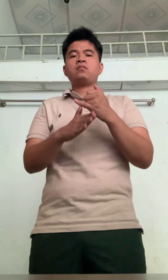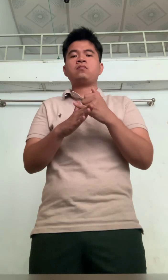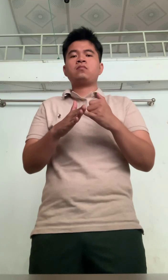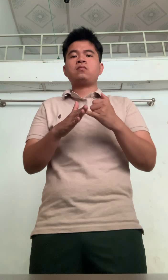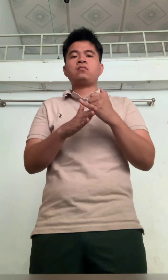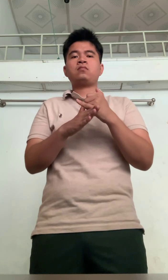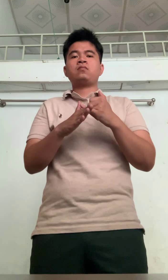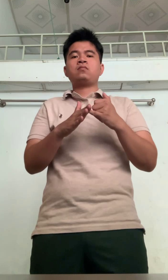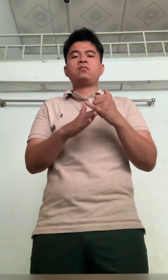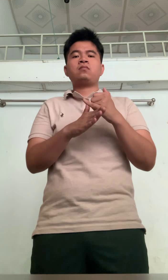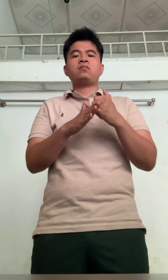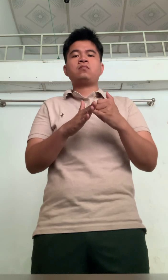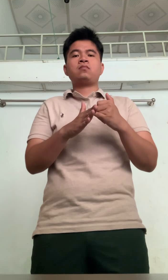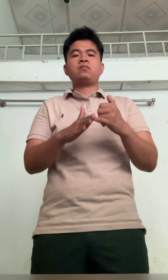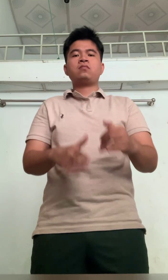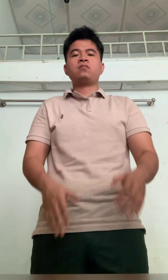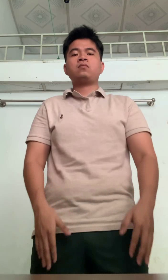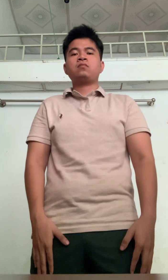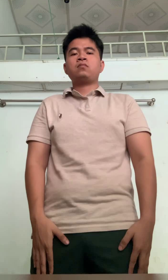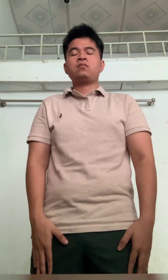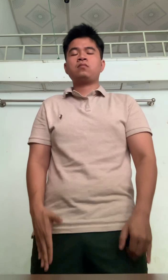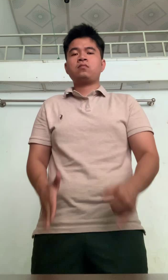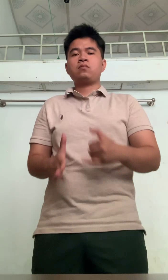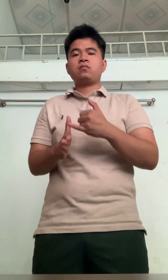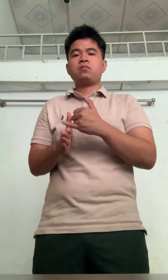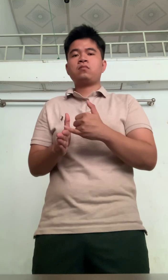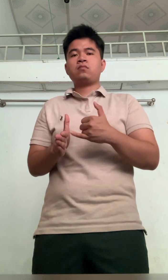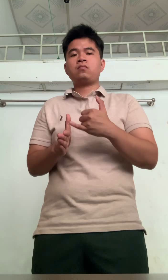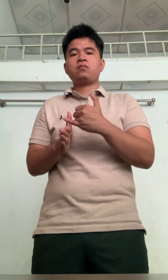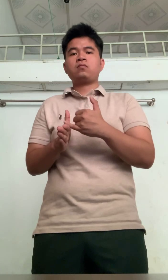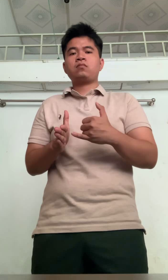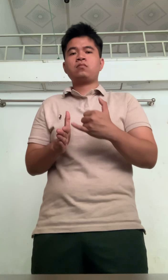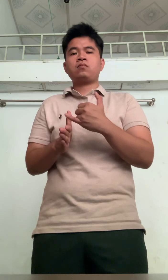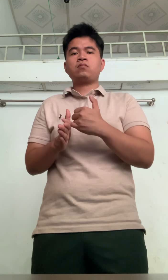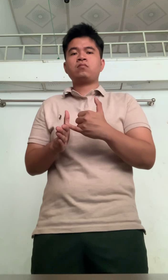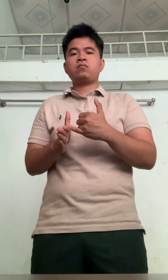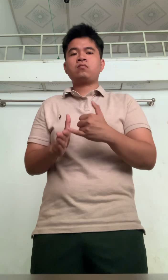cuoi thang